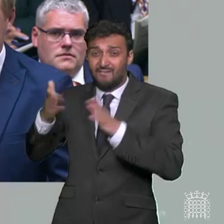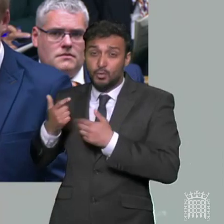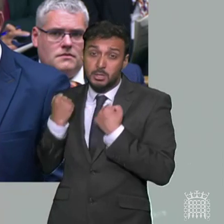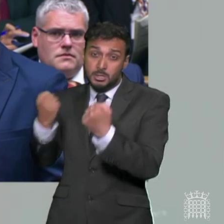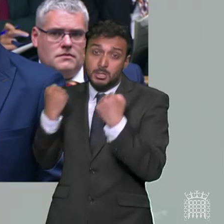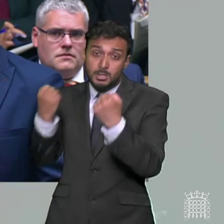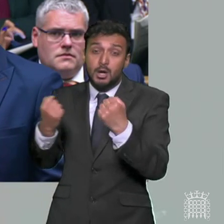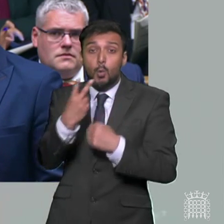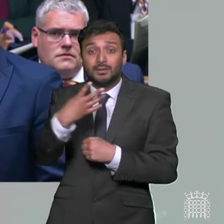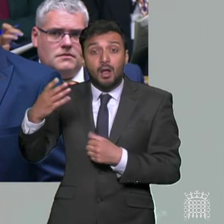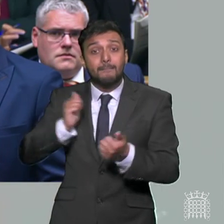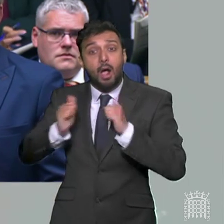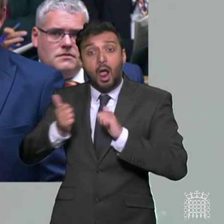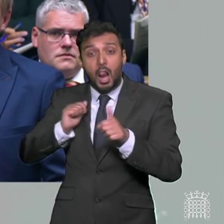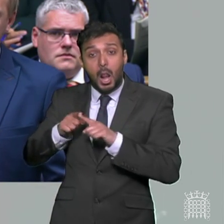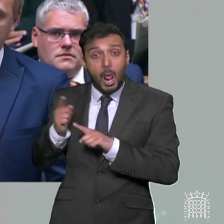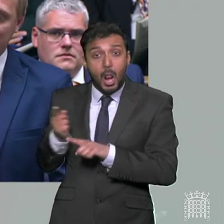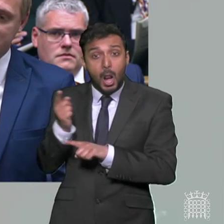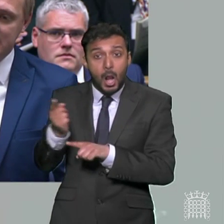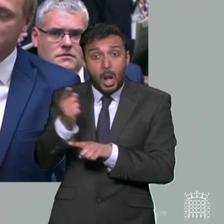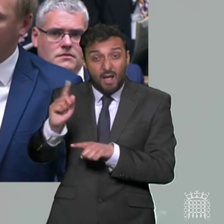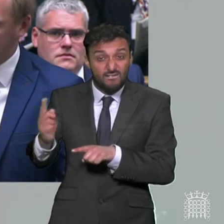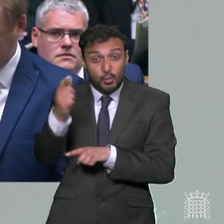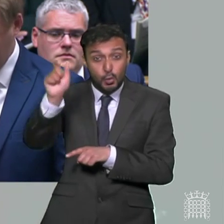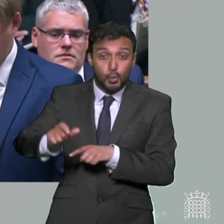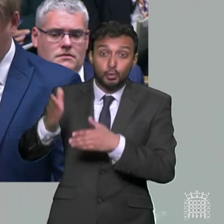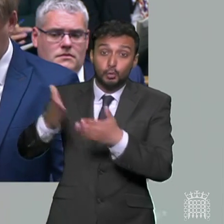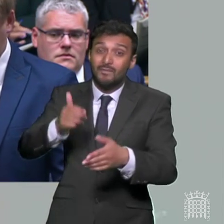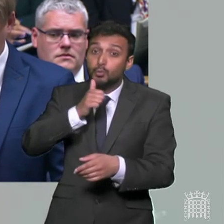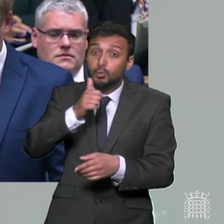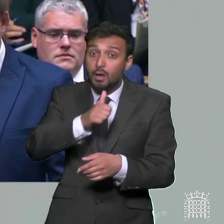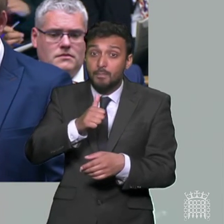just to reach her first service user of the day and travels about 1,700 miles each month.